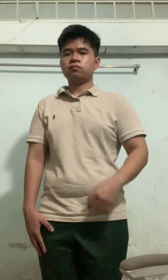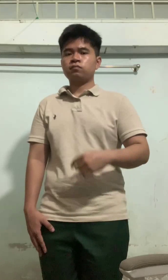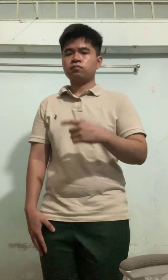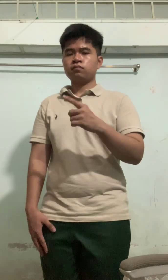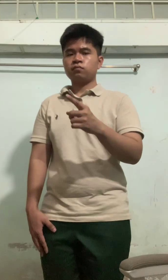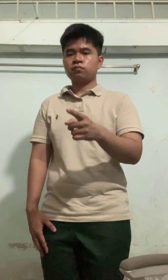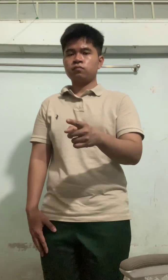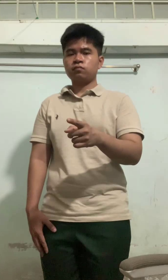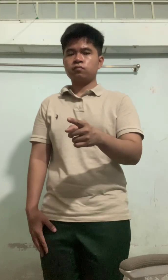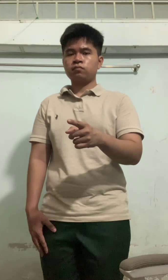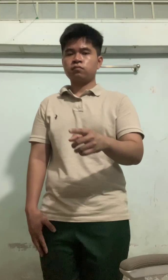ban